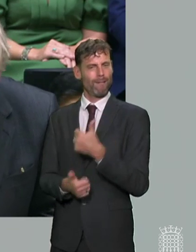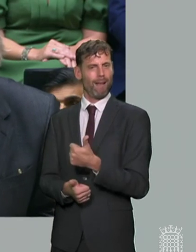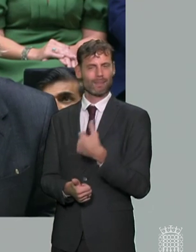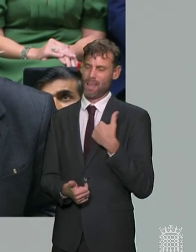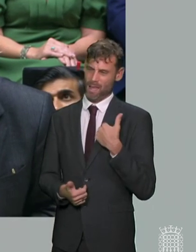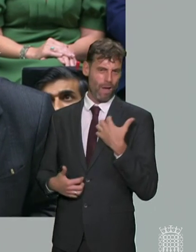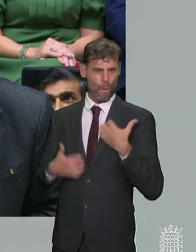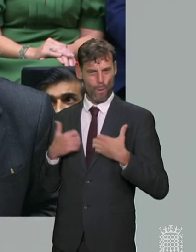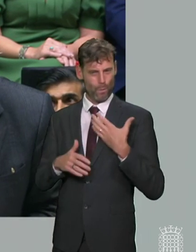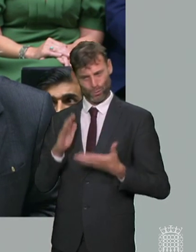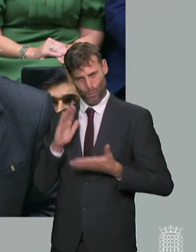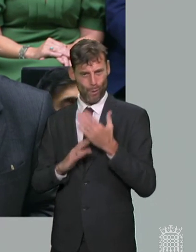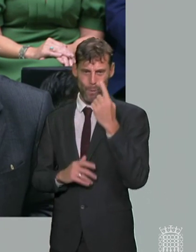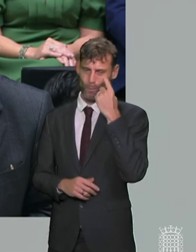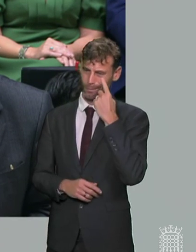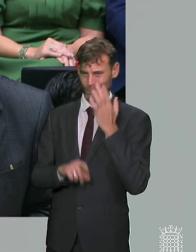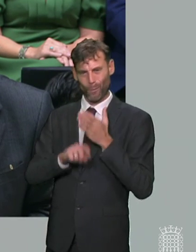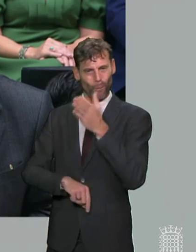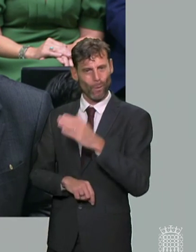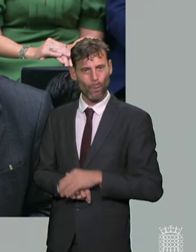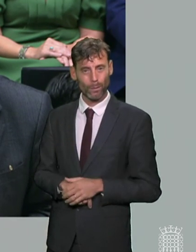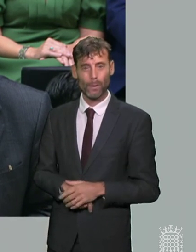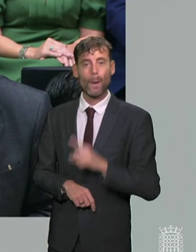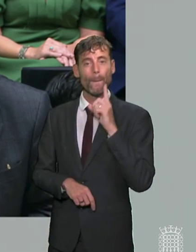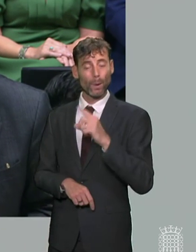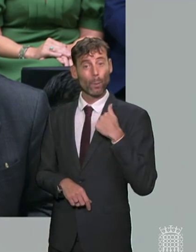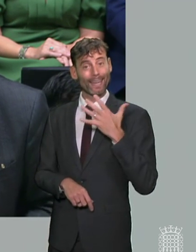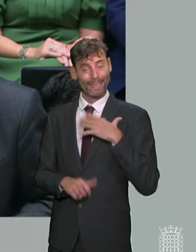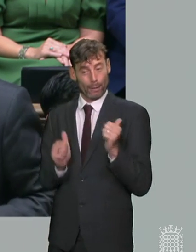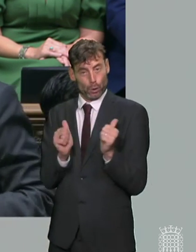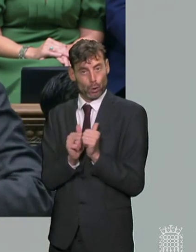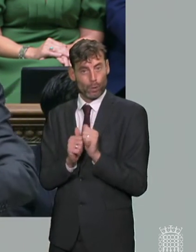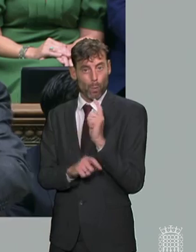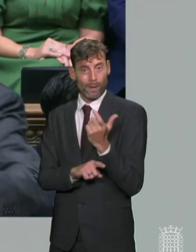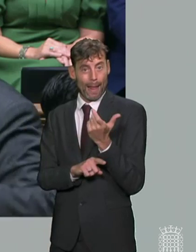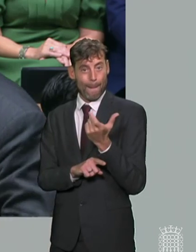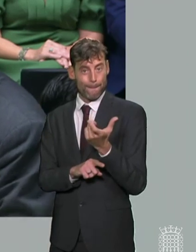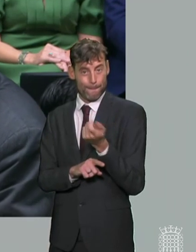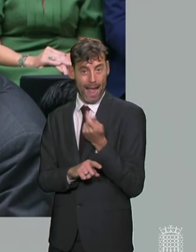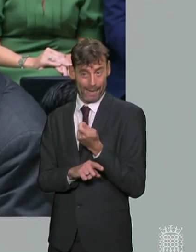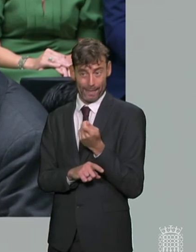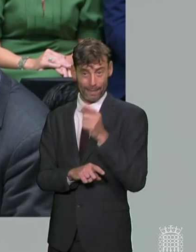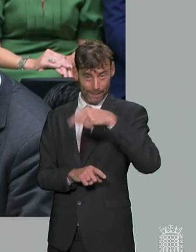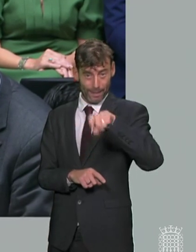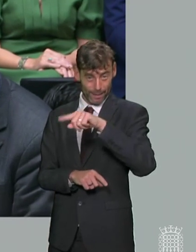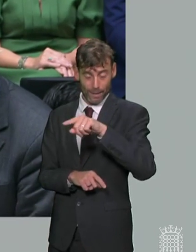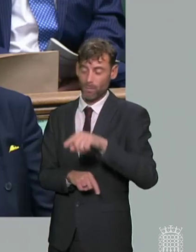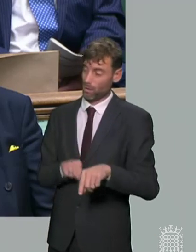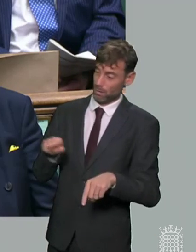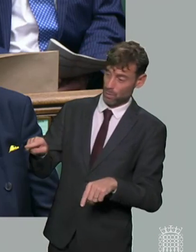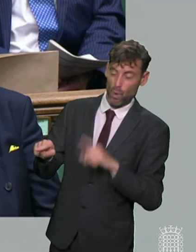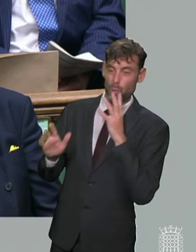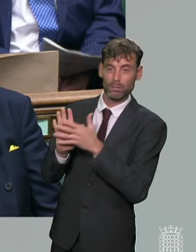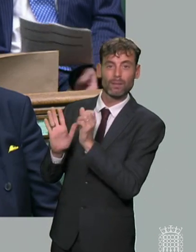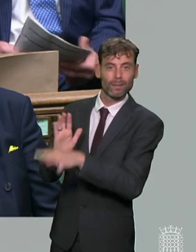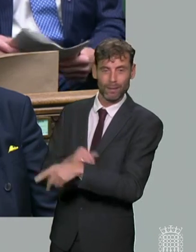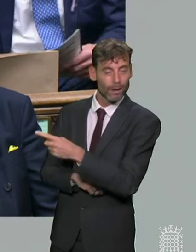I look forward to taking it up. What we need is a suitable payload to send into space, and I think the honourable Gentleman would do very well.